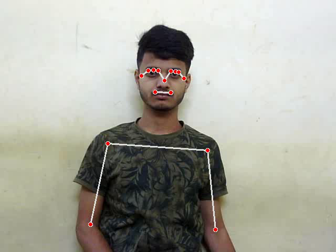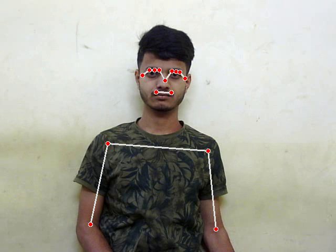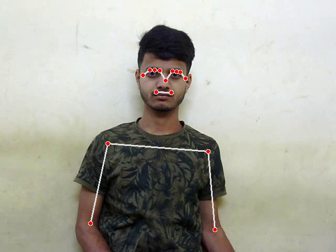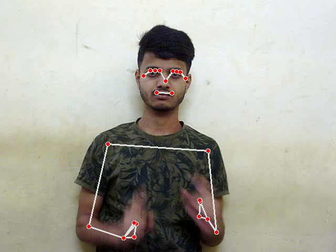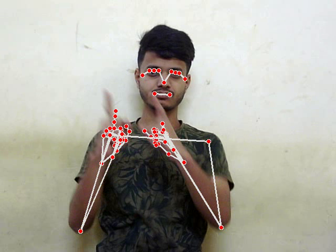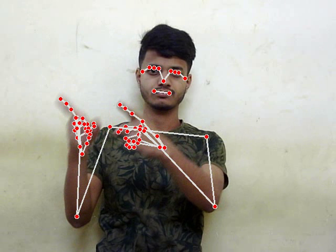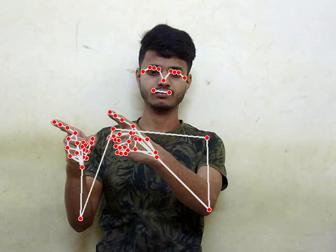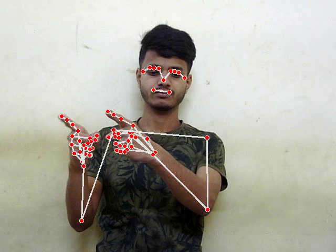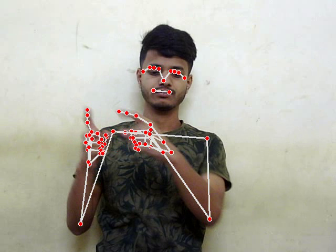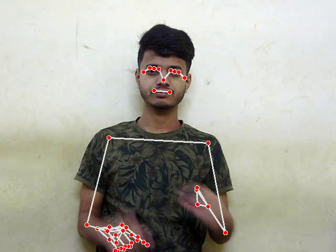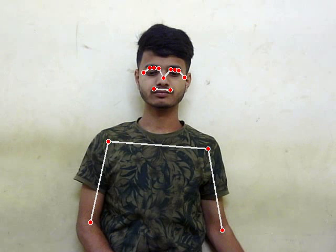go